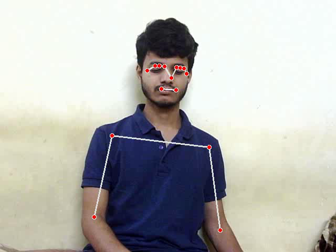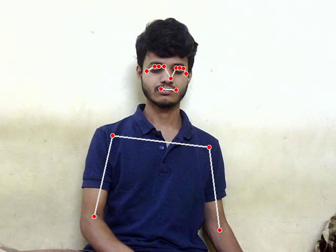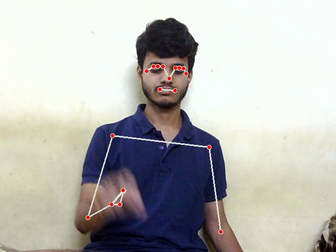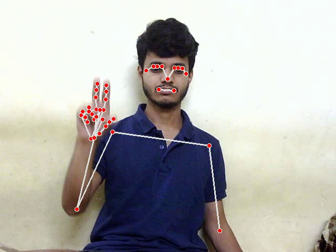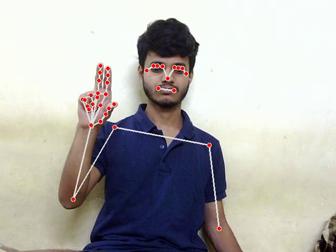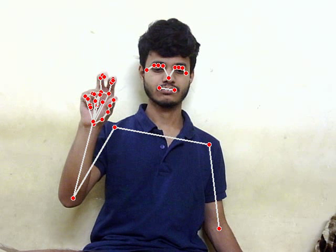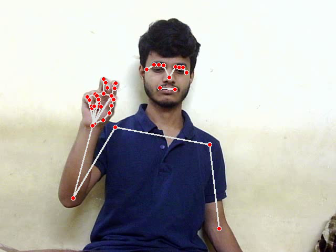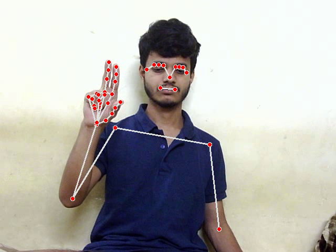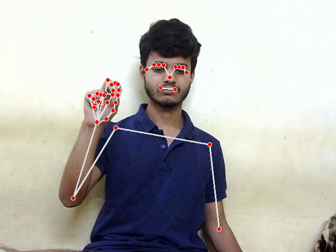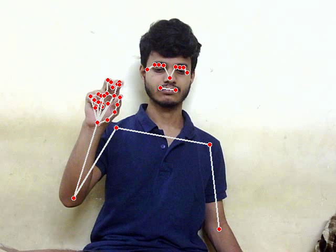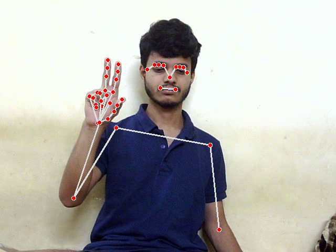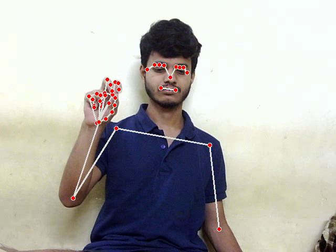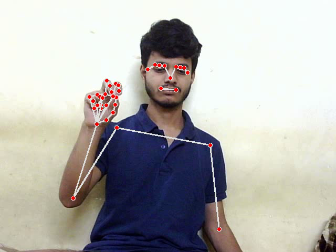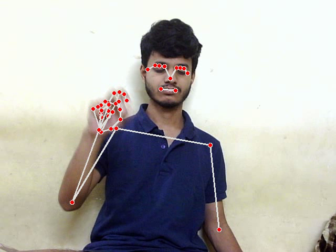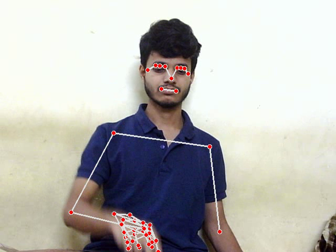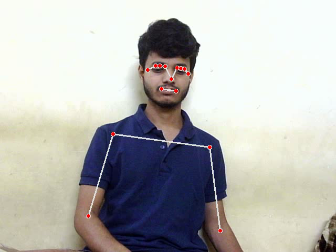no